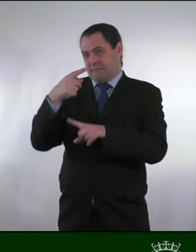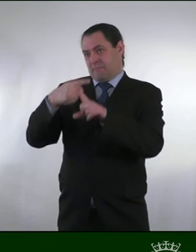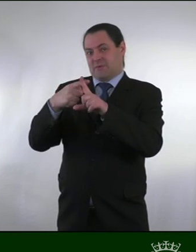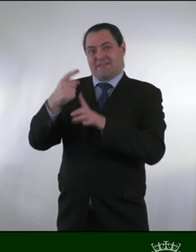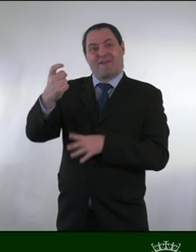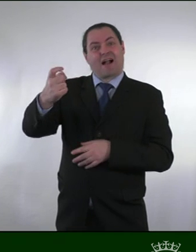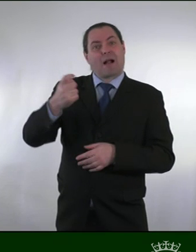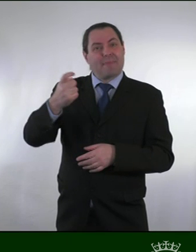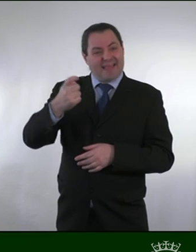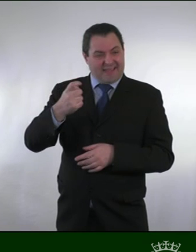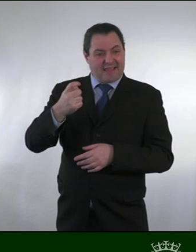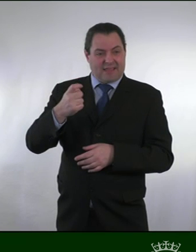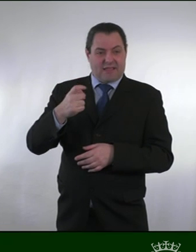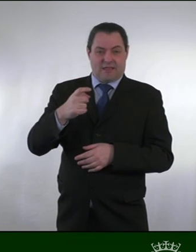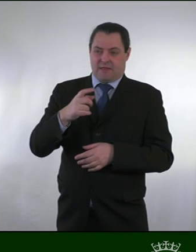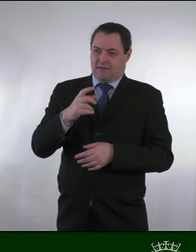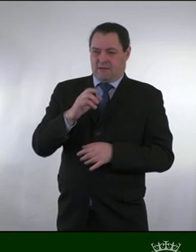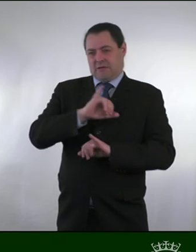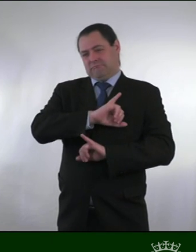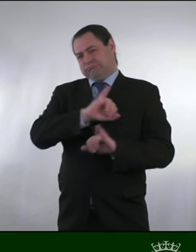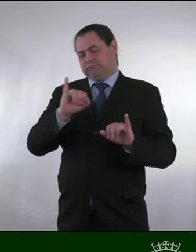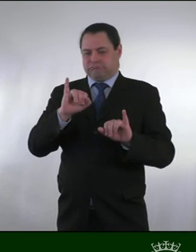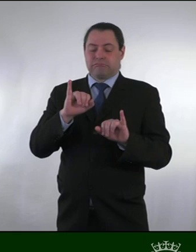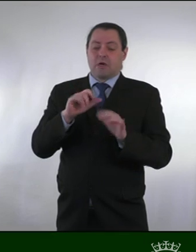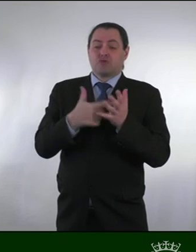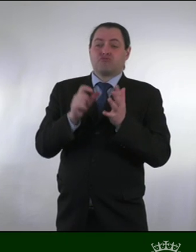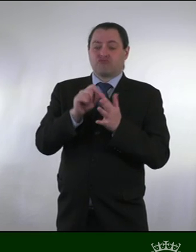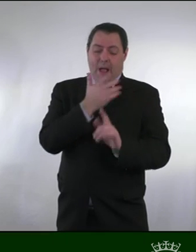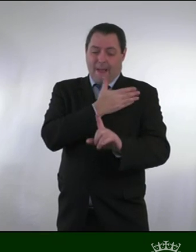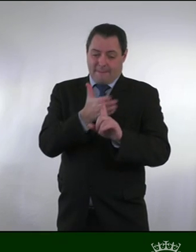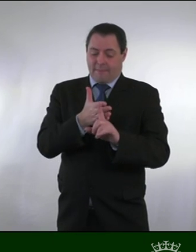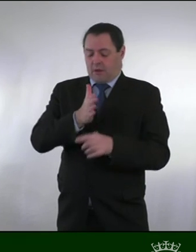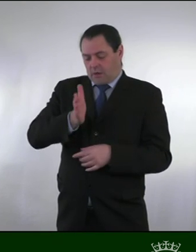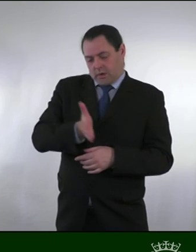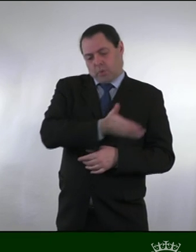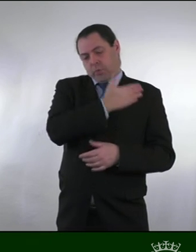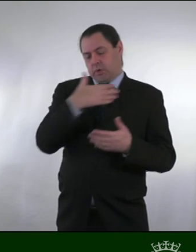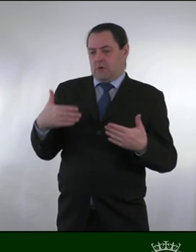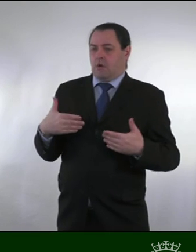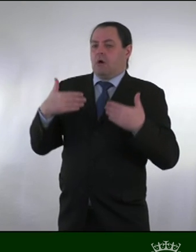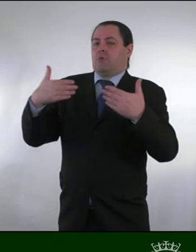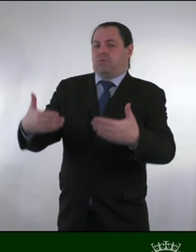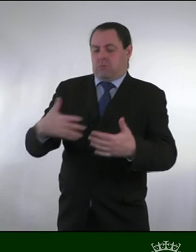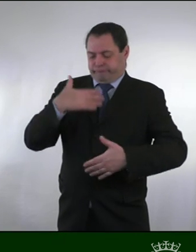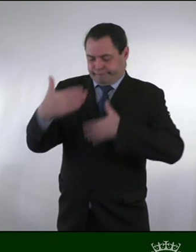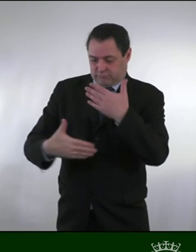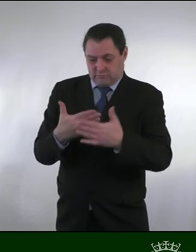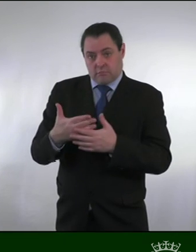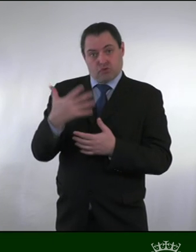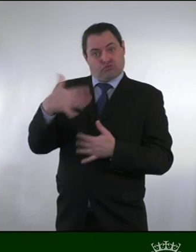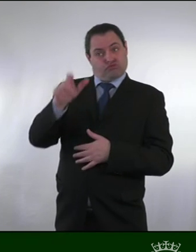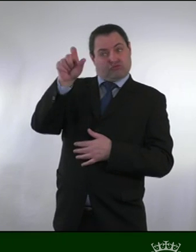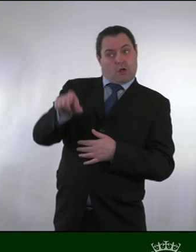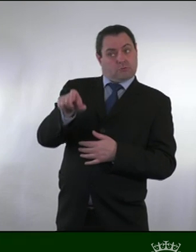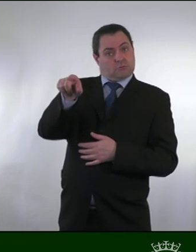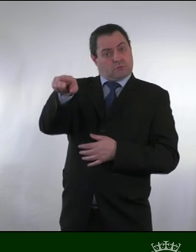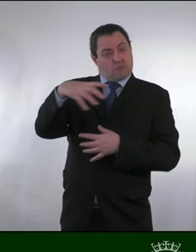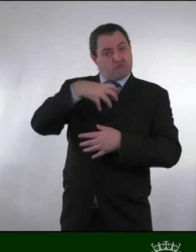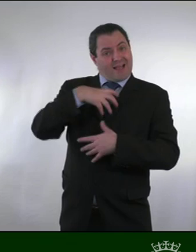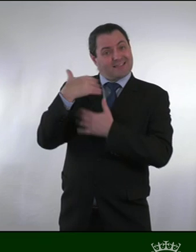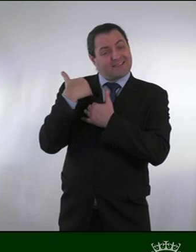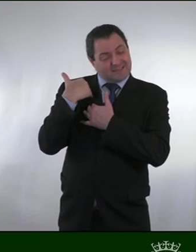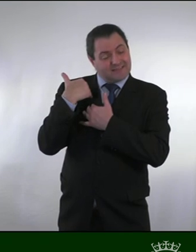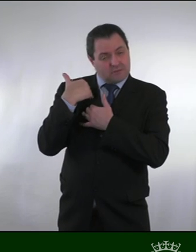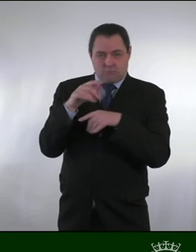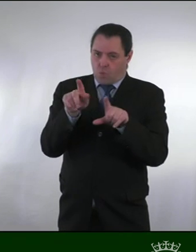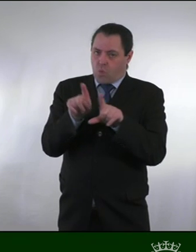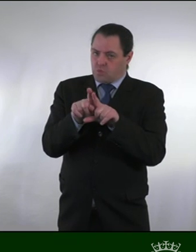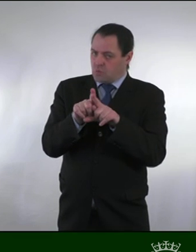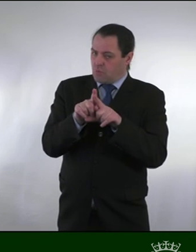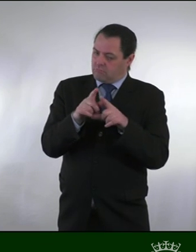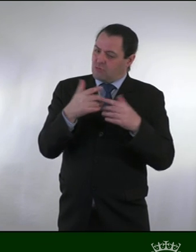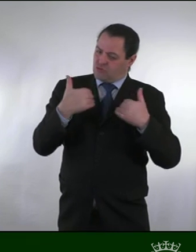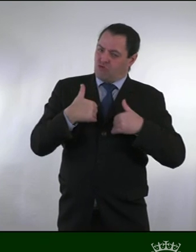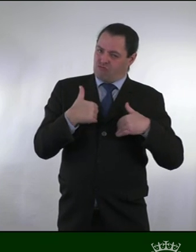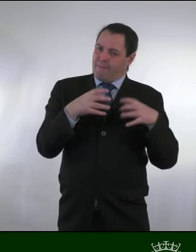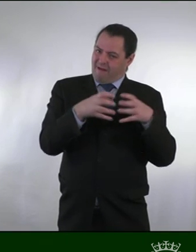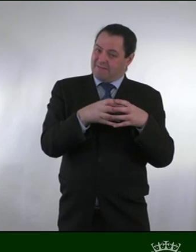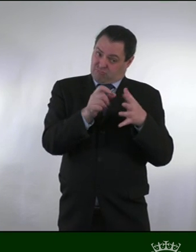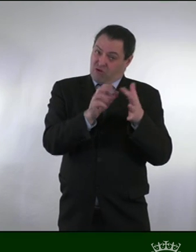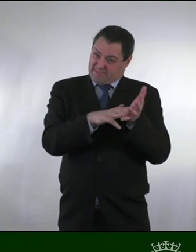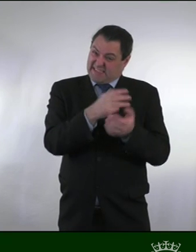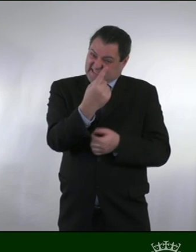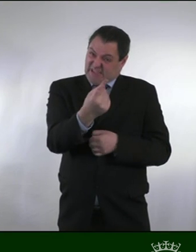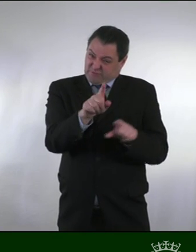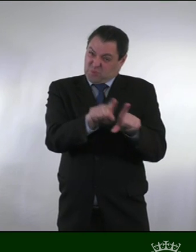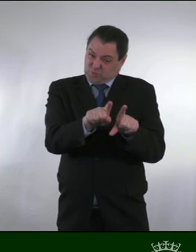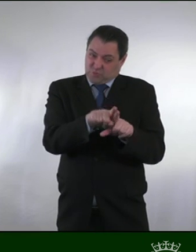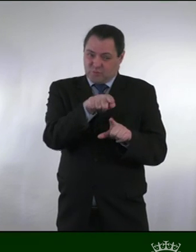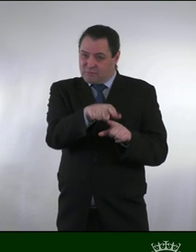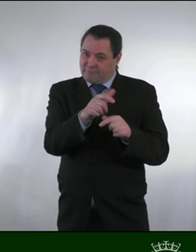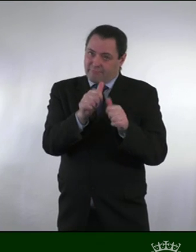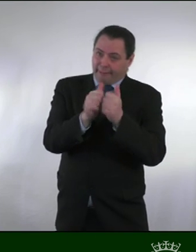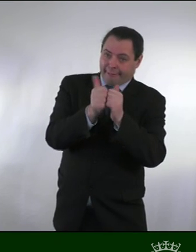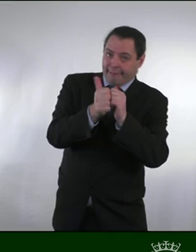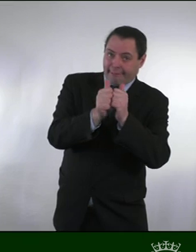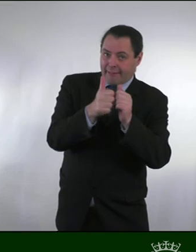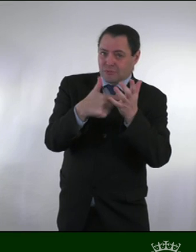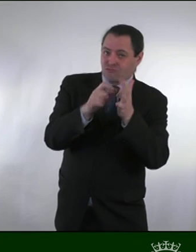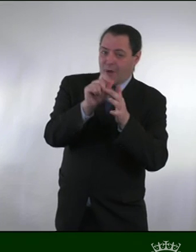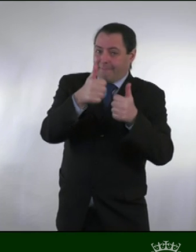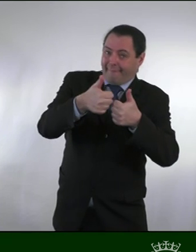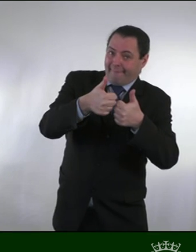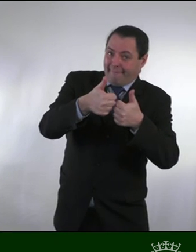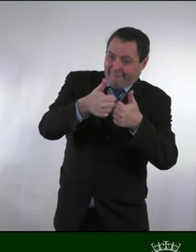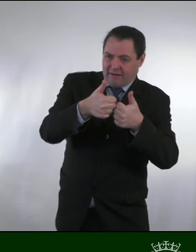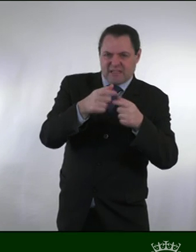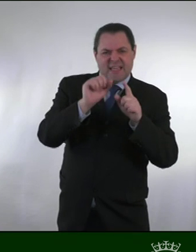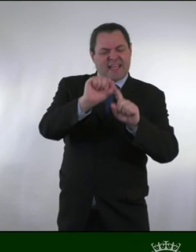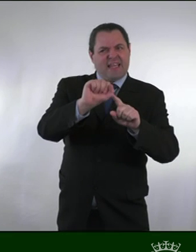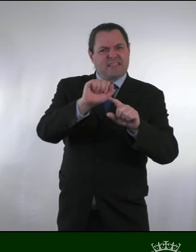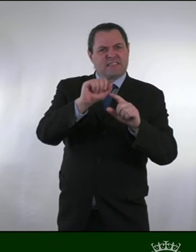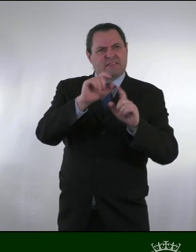Turning the page on the dark chapter of Trump’s presidency is not solely the responsibility of President Joe Biden; it is also the responsibility of those in the Tory party, including the Prime Minister, who cosied up to Donald Trump and his callous world view.